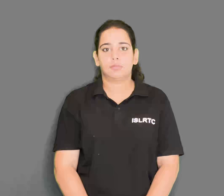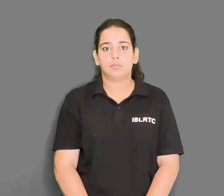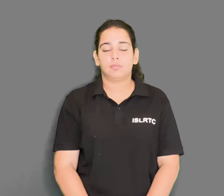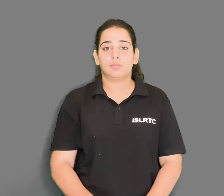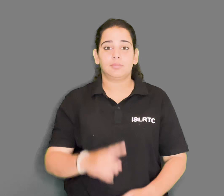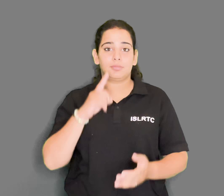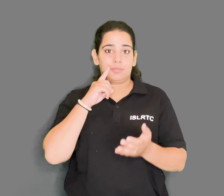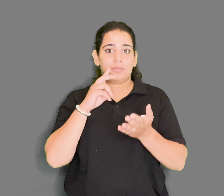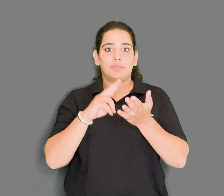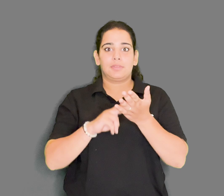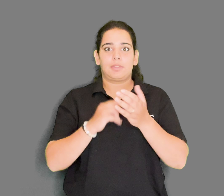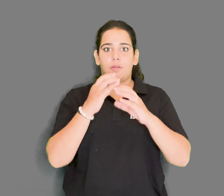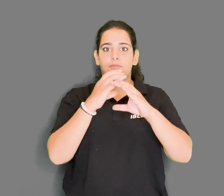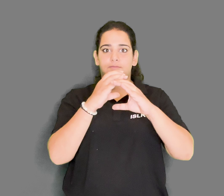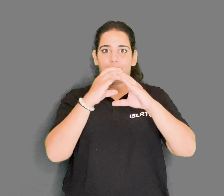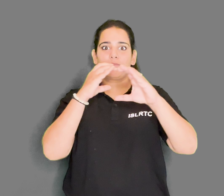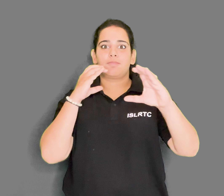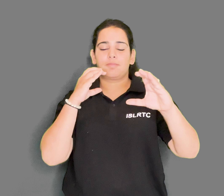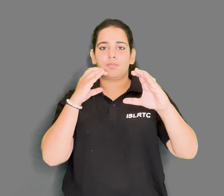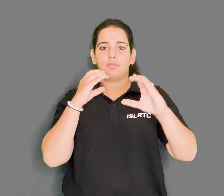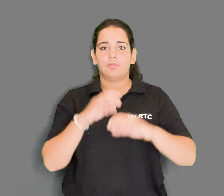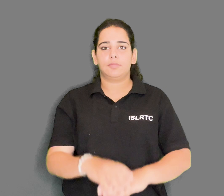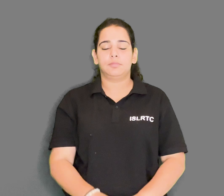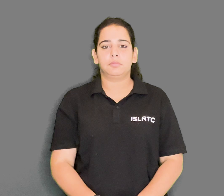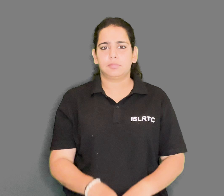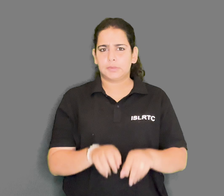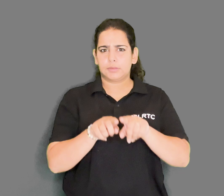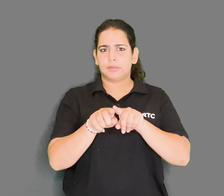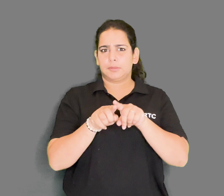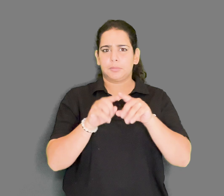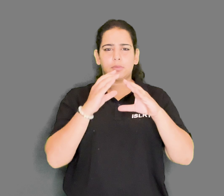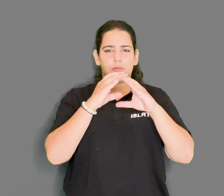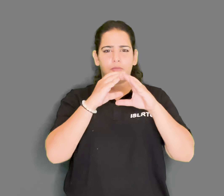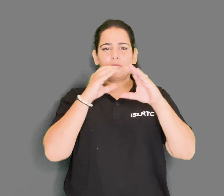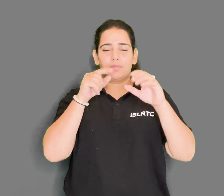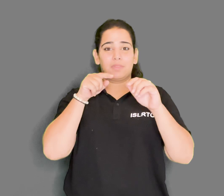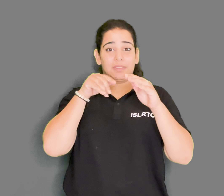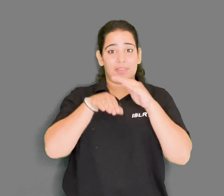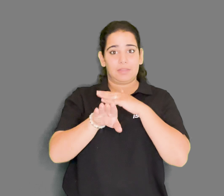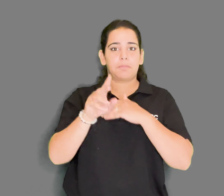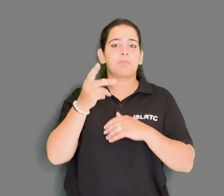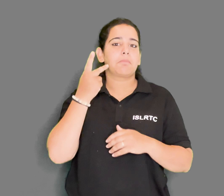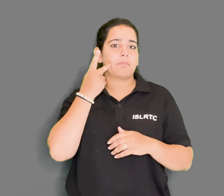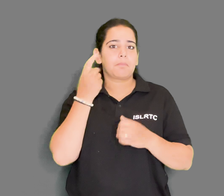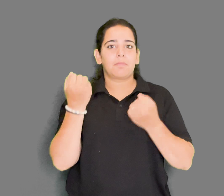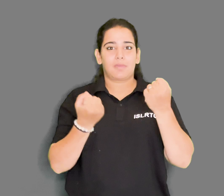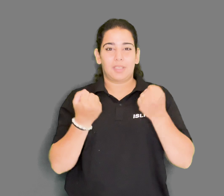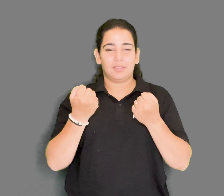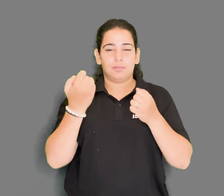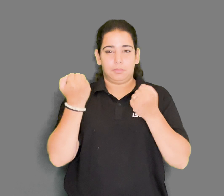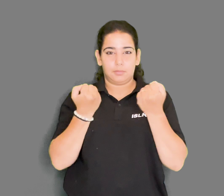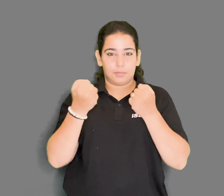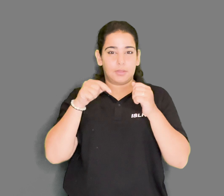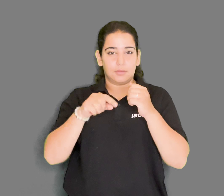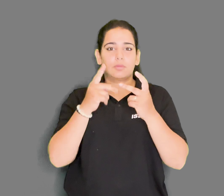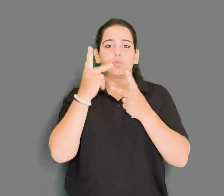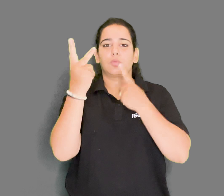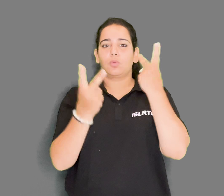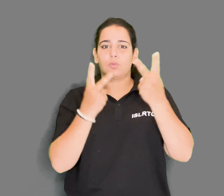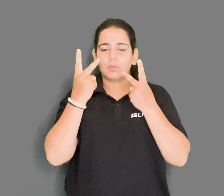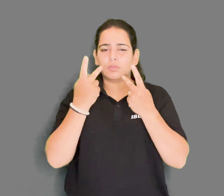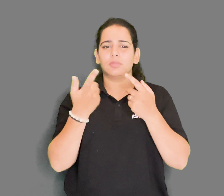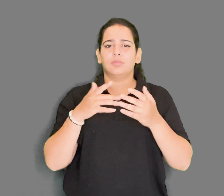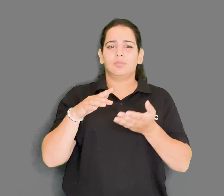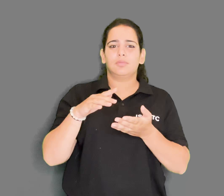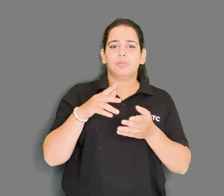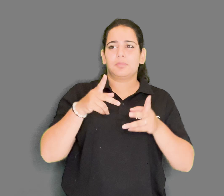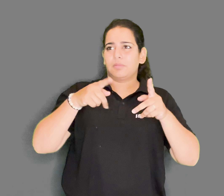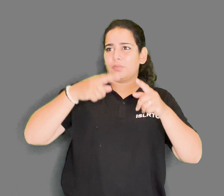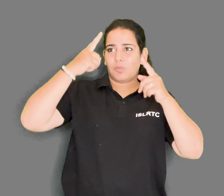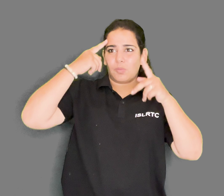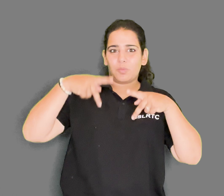Intercity Travelling from one city to another or happening between cities